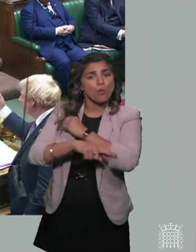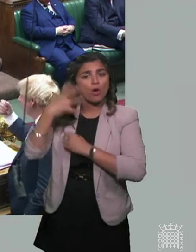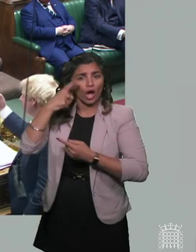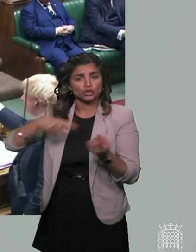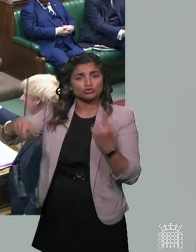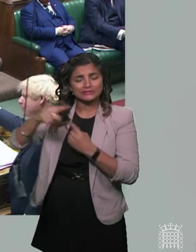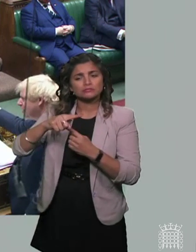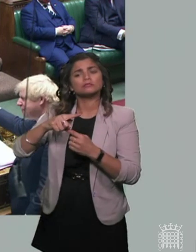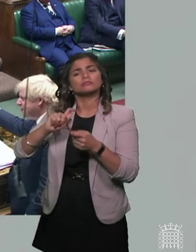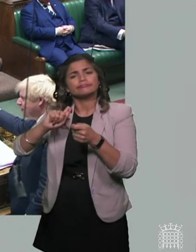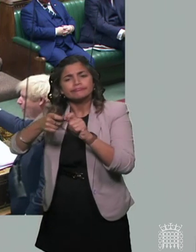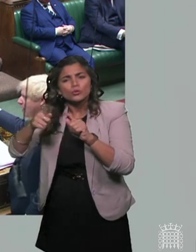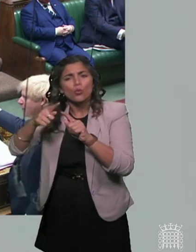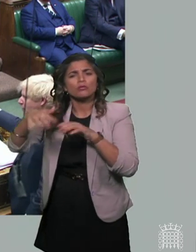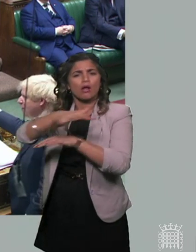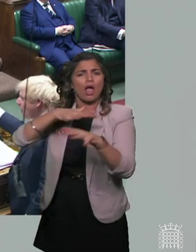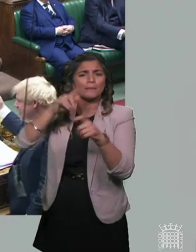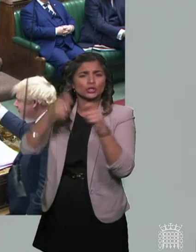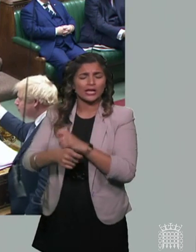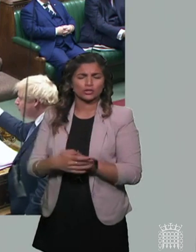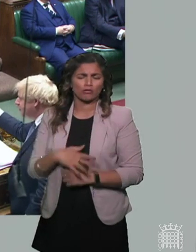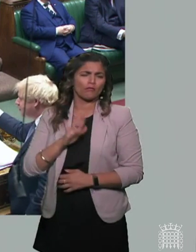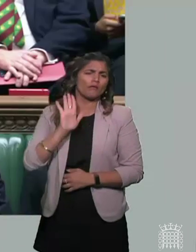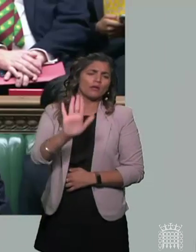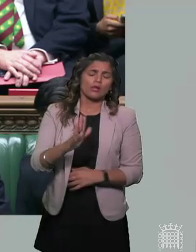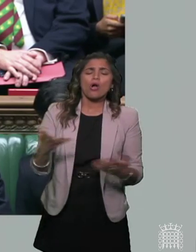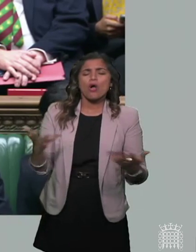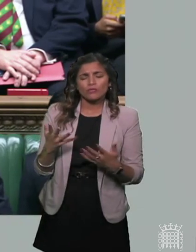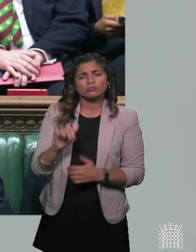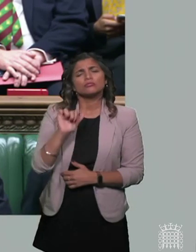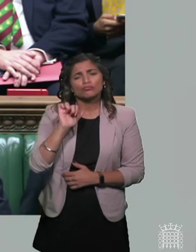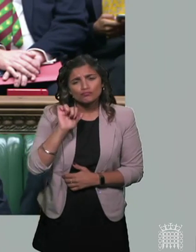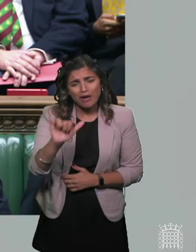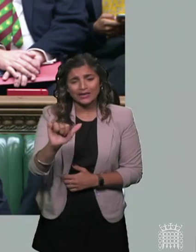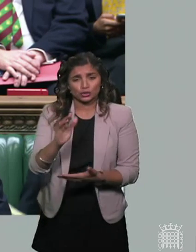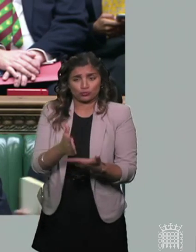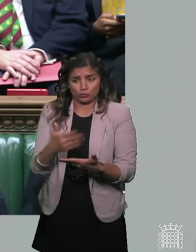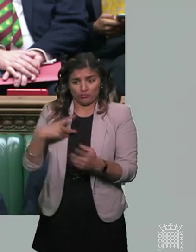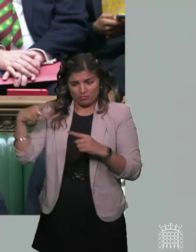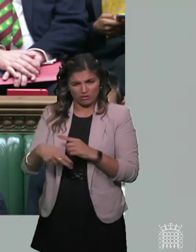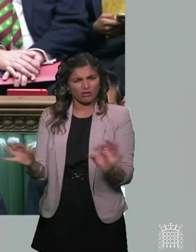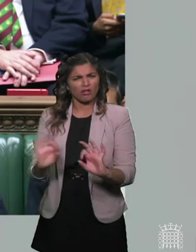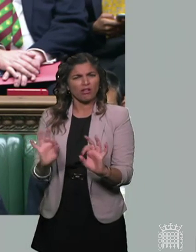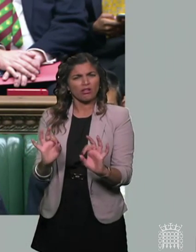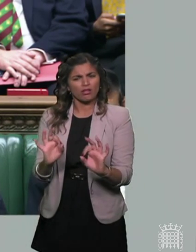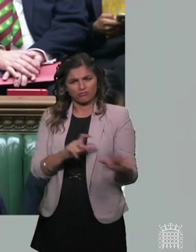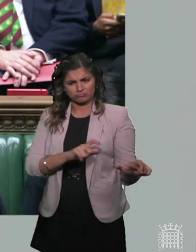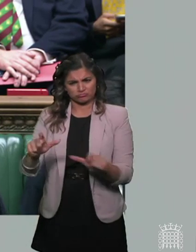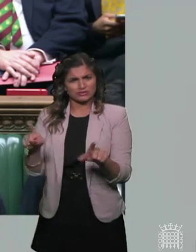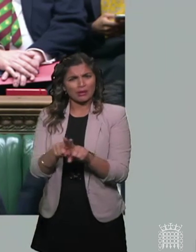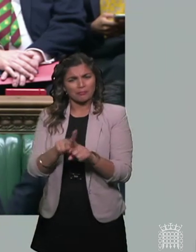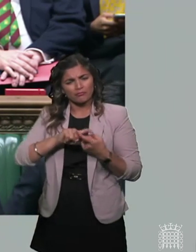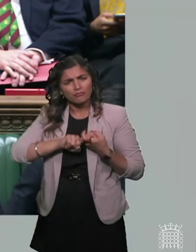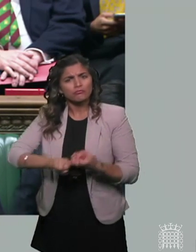I say to the right honourable Gentleman, yes, of course it is true— We have not cut that; we have not cut that, Mr Speaker.